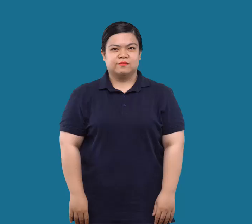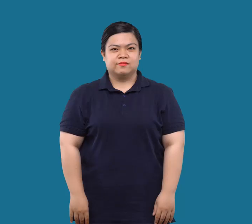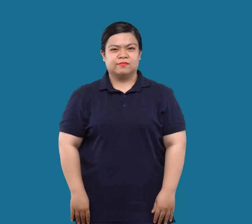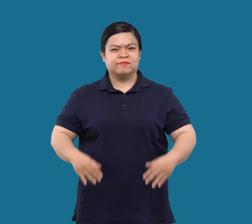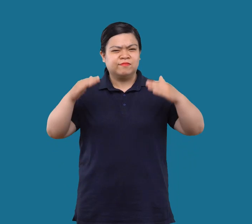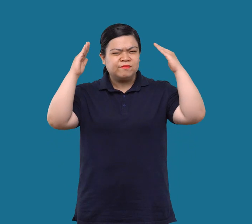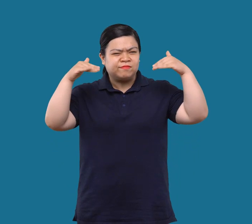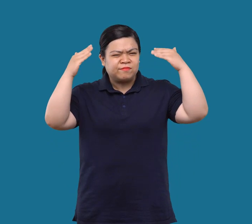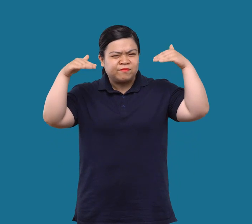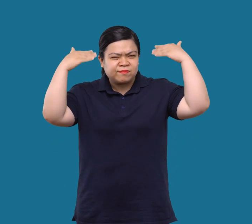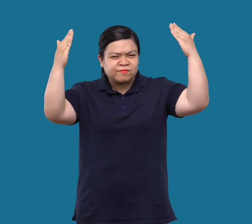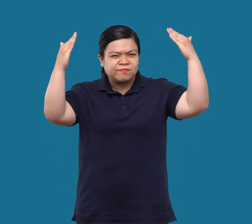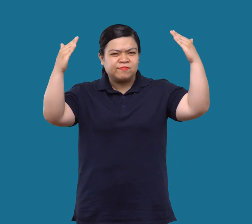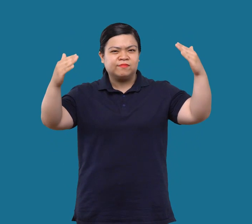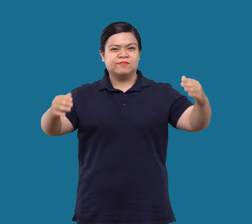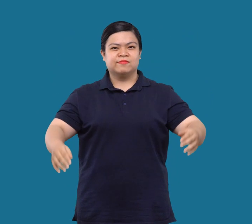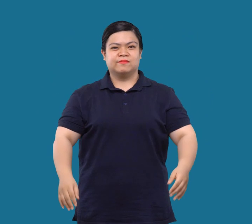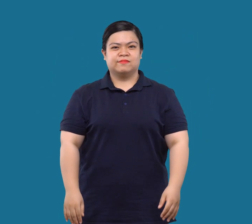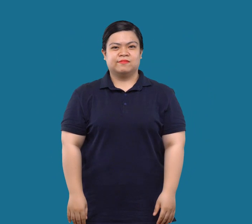hi vọng